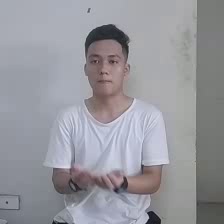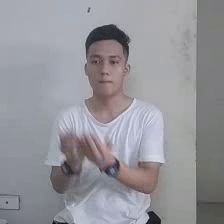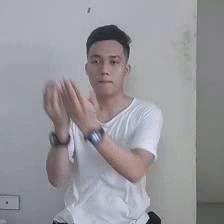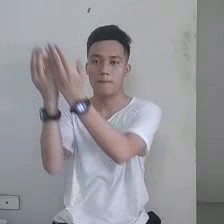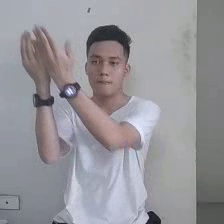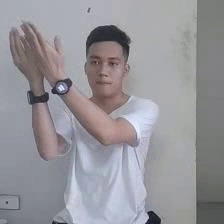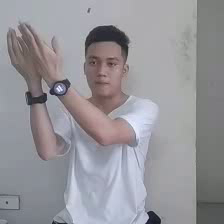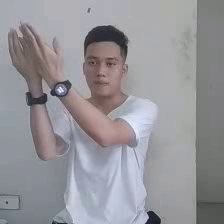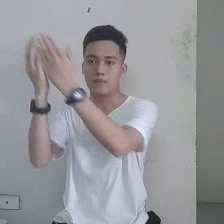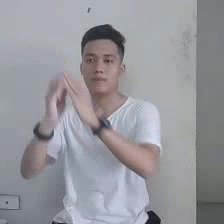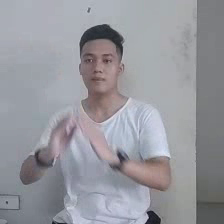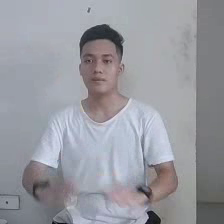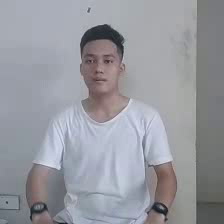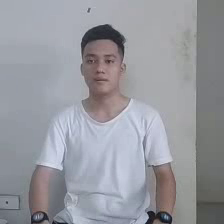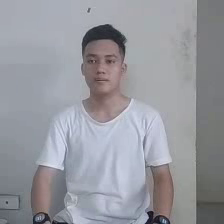Biếu tặng